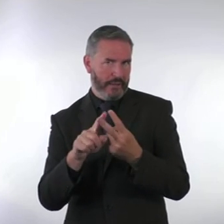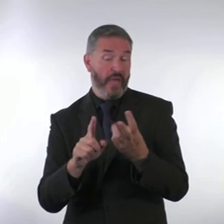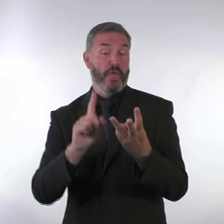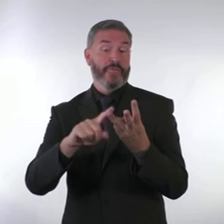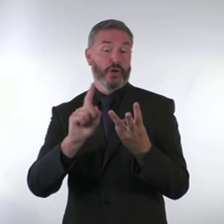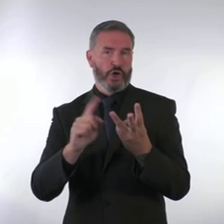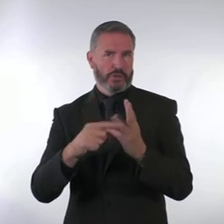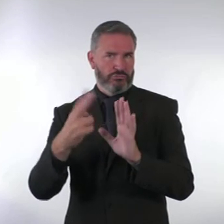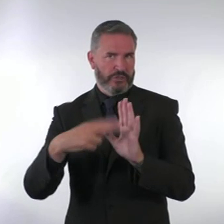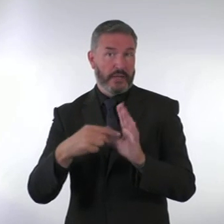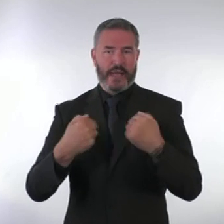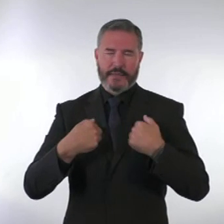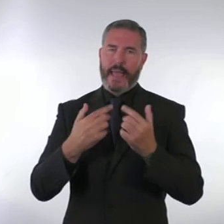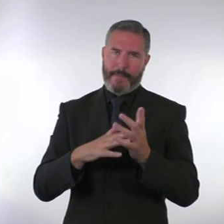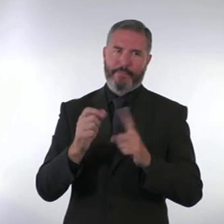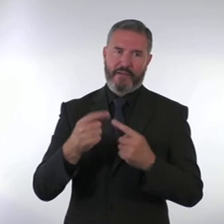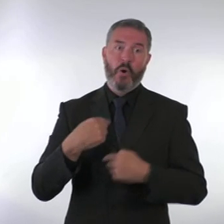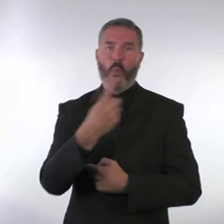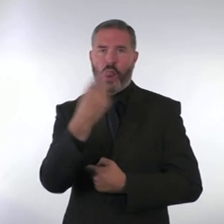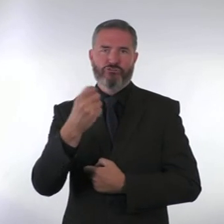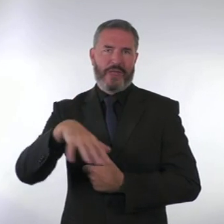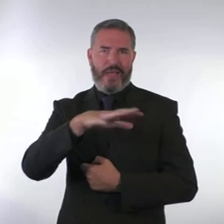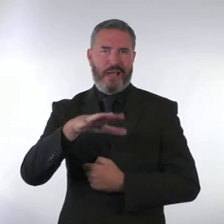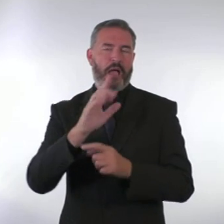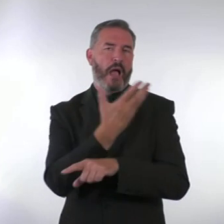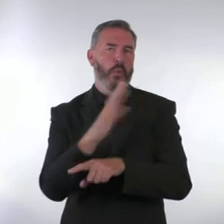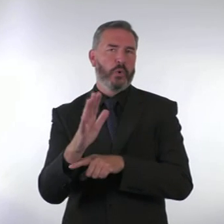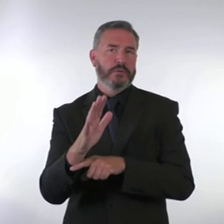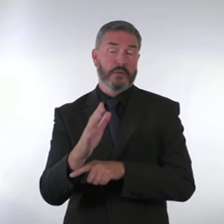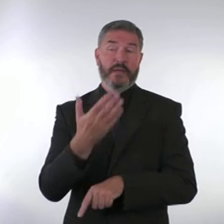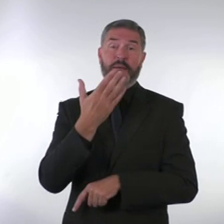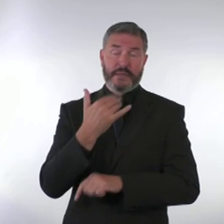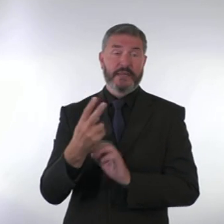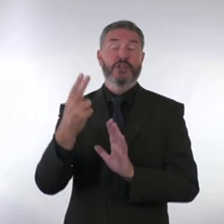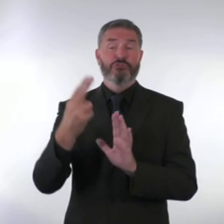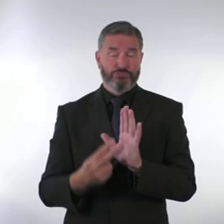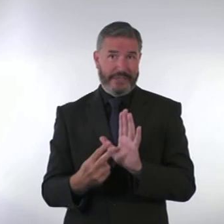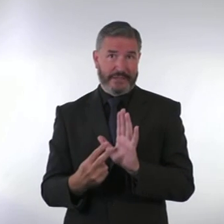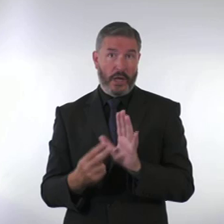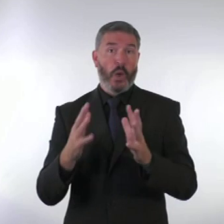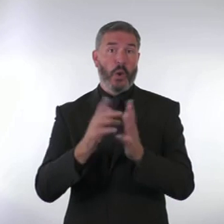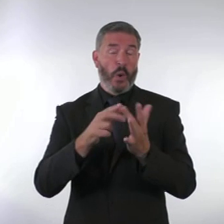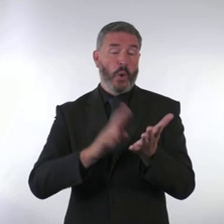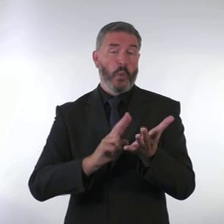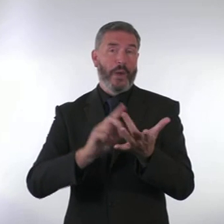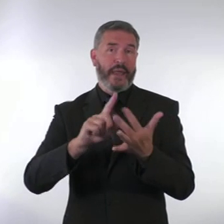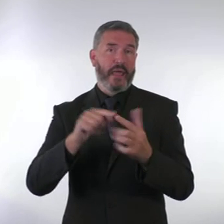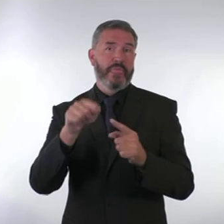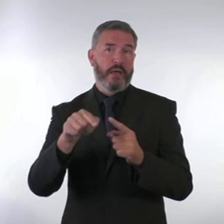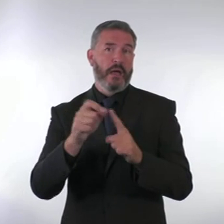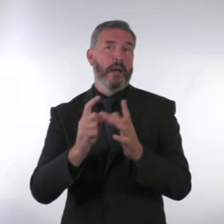Finally, as the MP for the Hundred Acre Wood, may I suggest that it is never too early to read “Winnie-the-Pooh” to Wilfred?